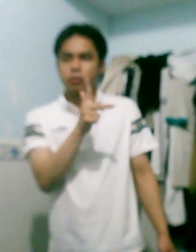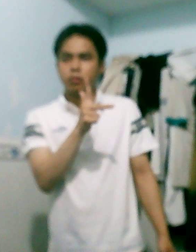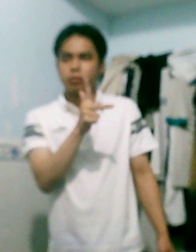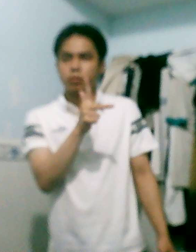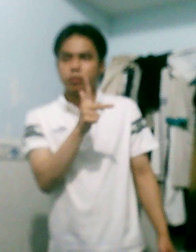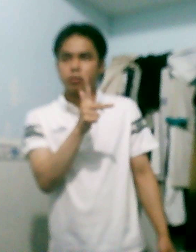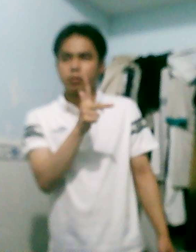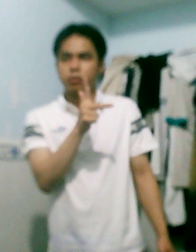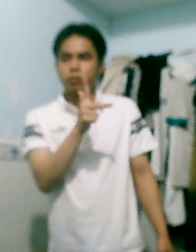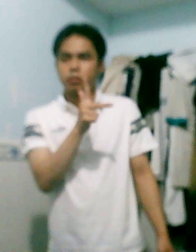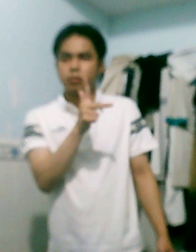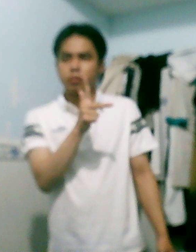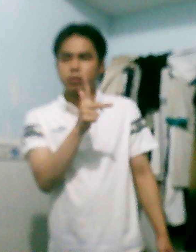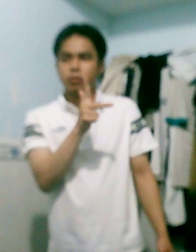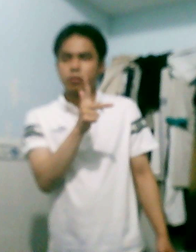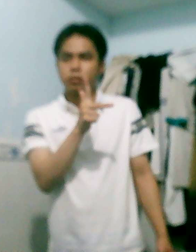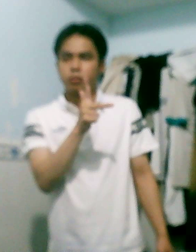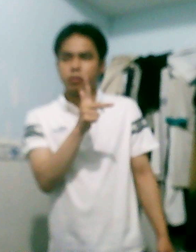k